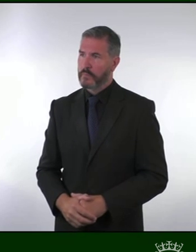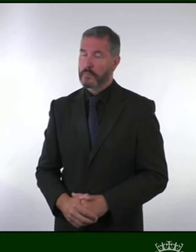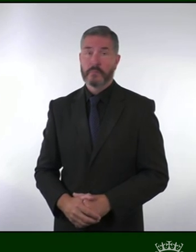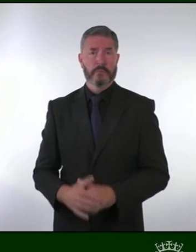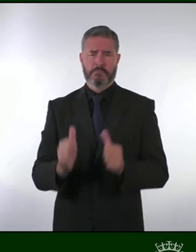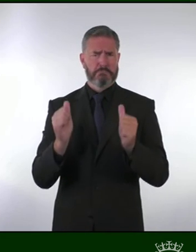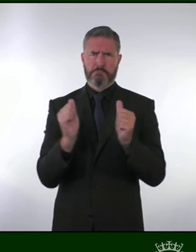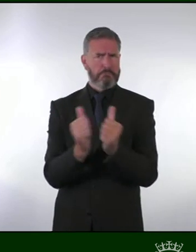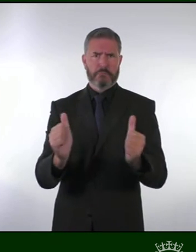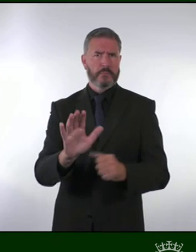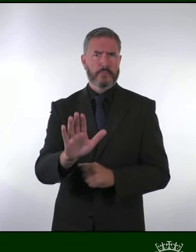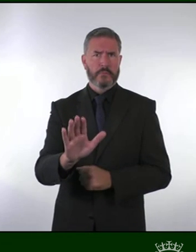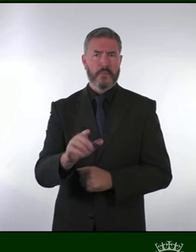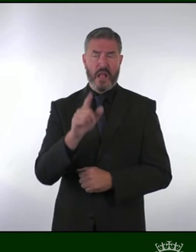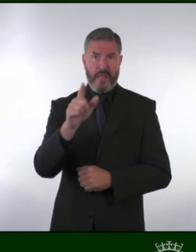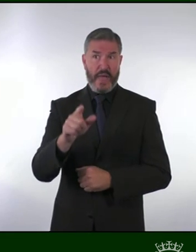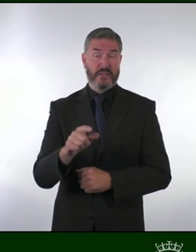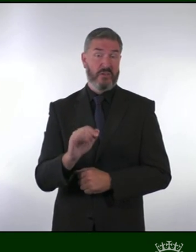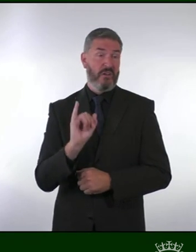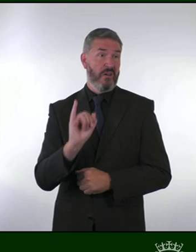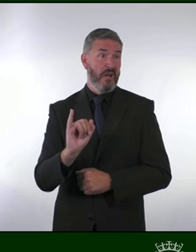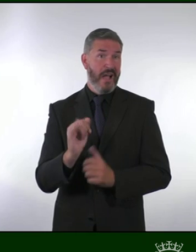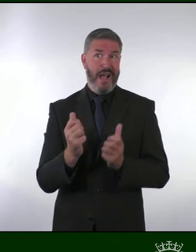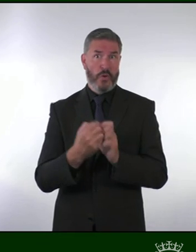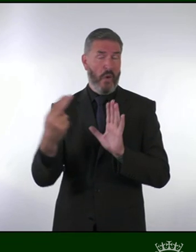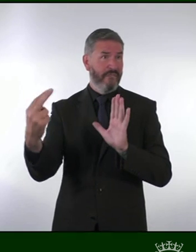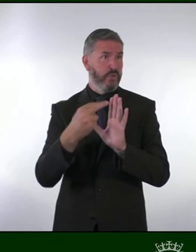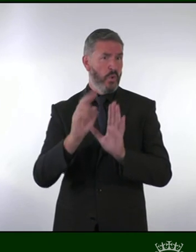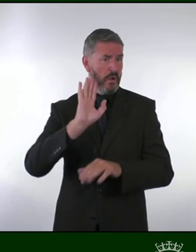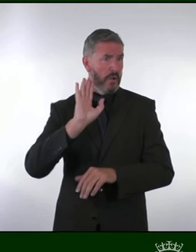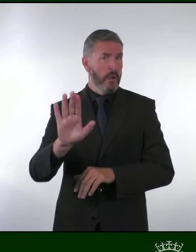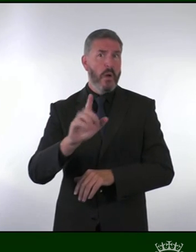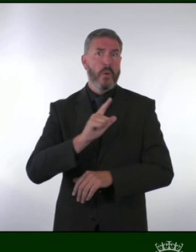No, and I think that is a pretty lamentable way of looking at it—it is a lamentable question.